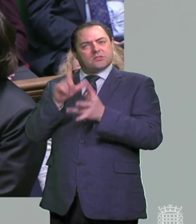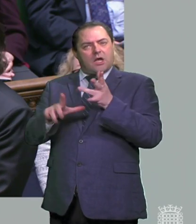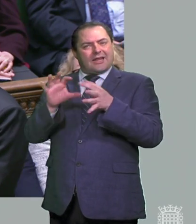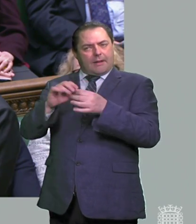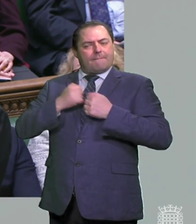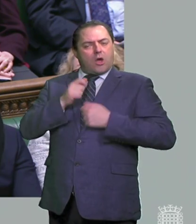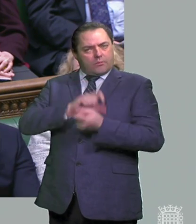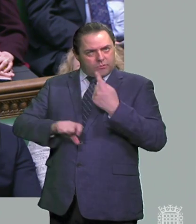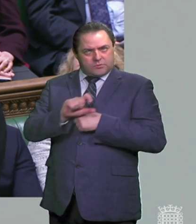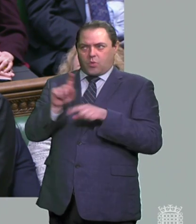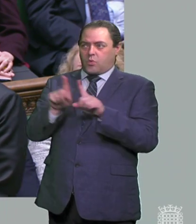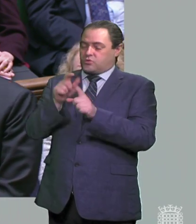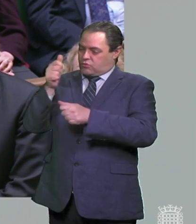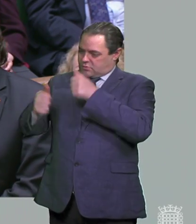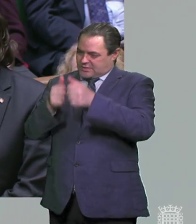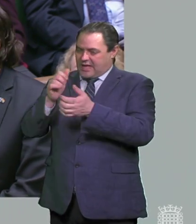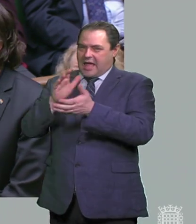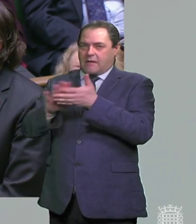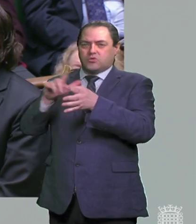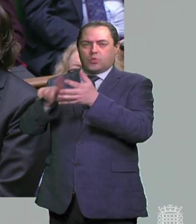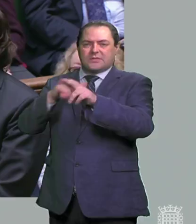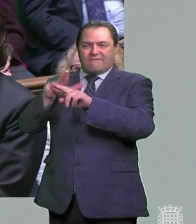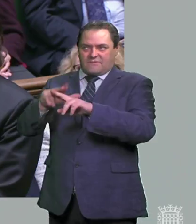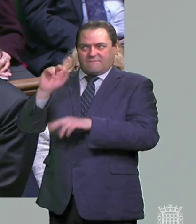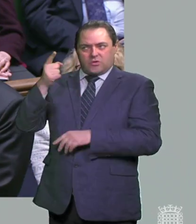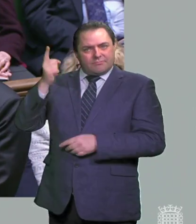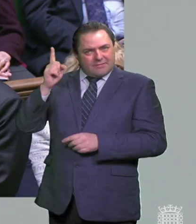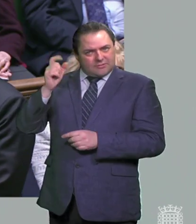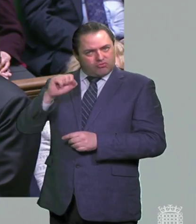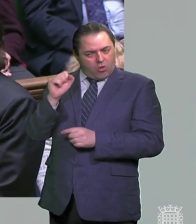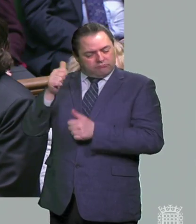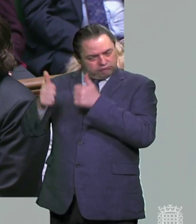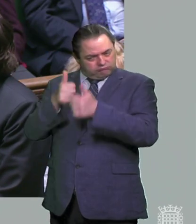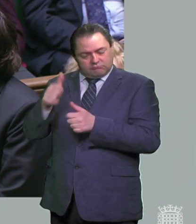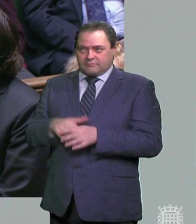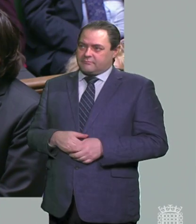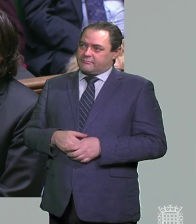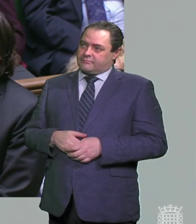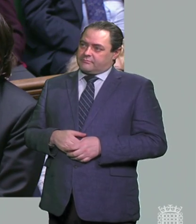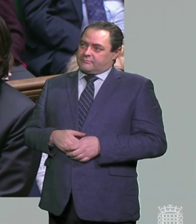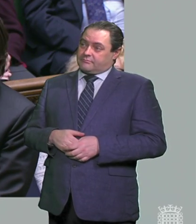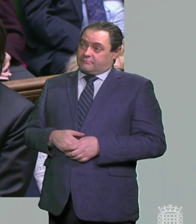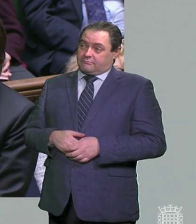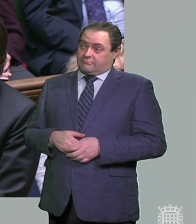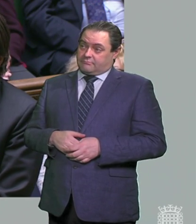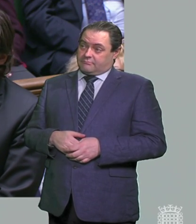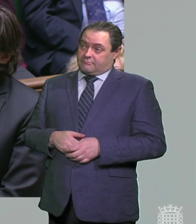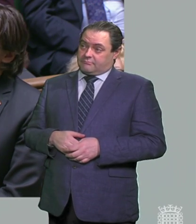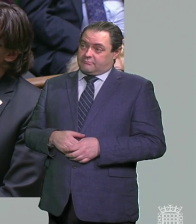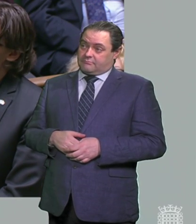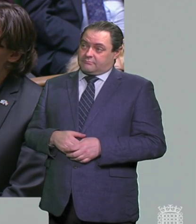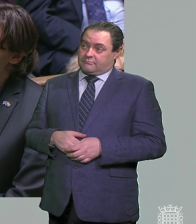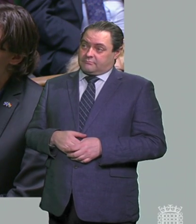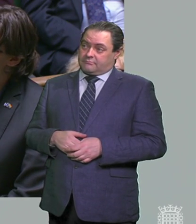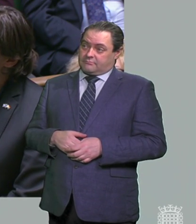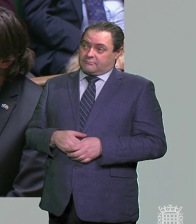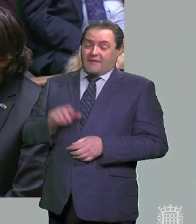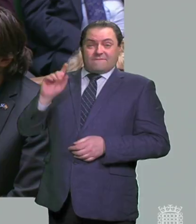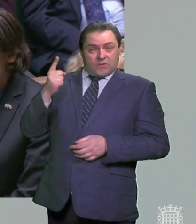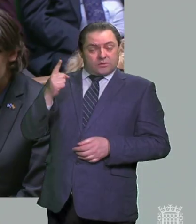I congratulate Humza Yousaf as he becomes First Minister of Scotland.